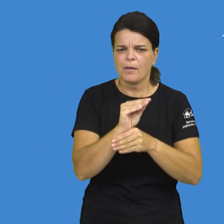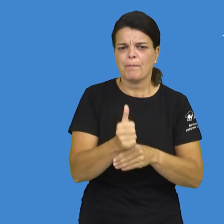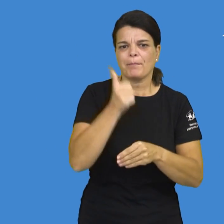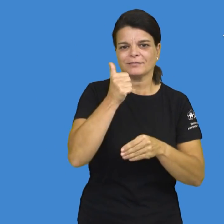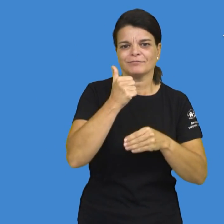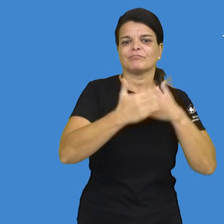más cantidad